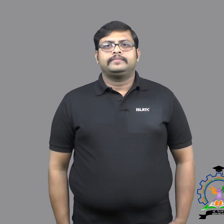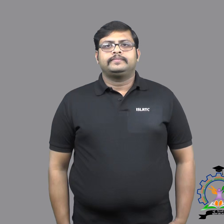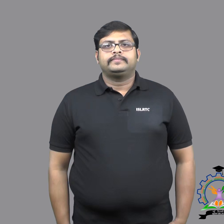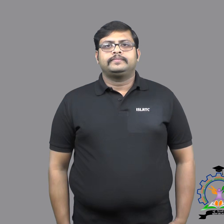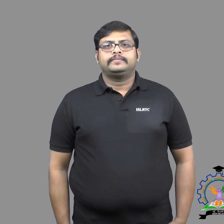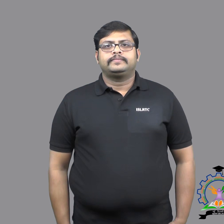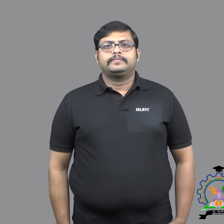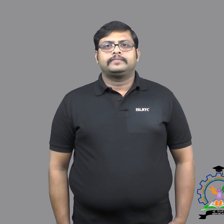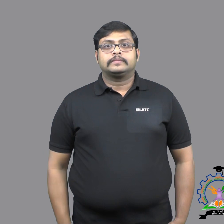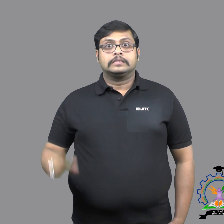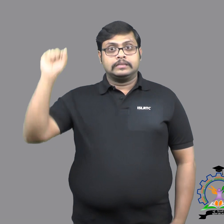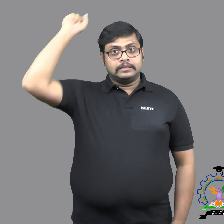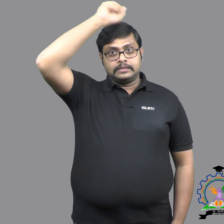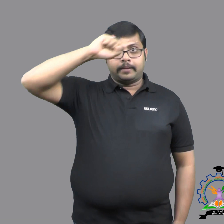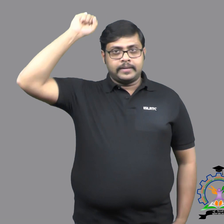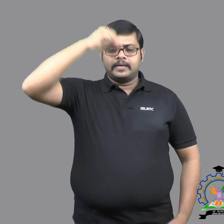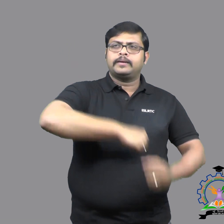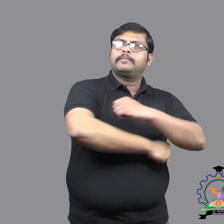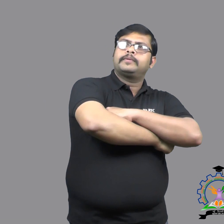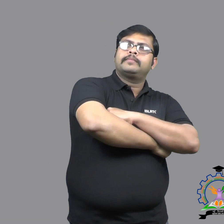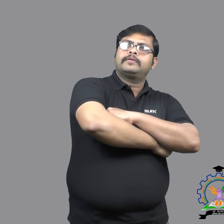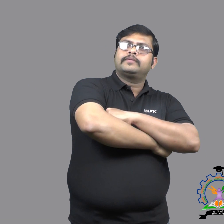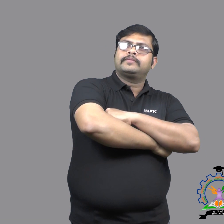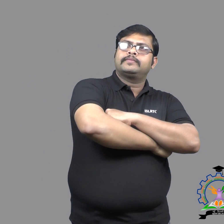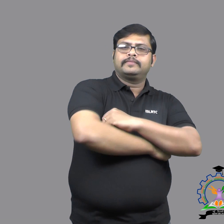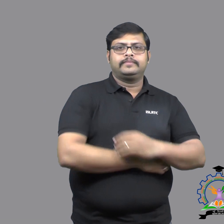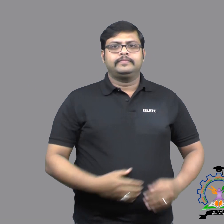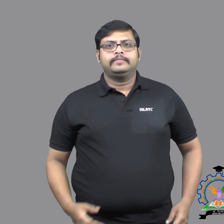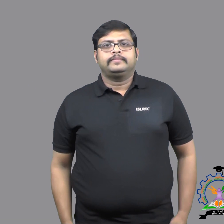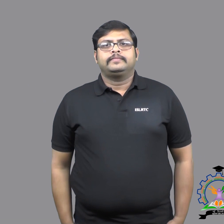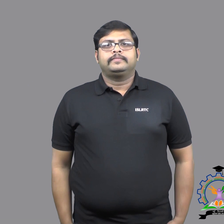Swami Vivekananda